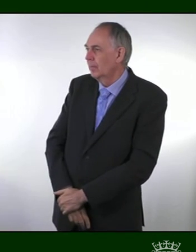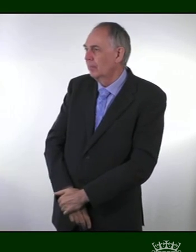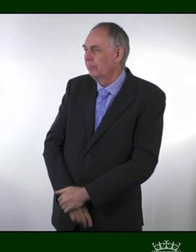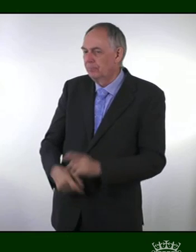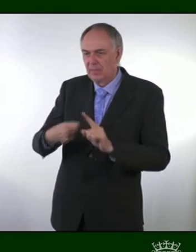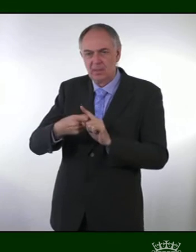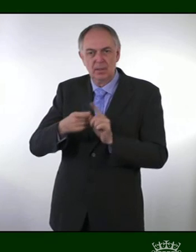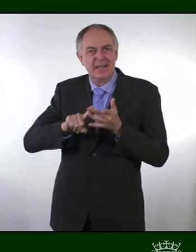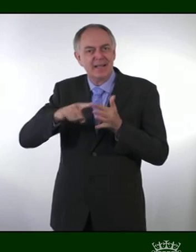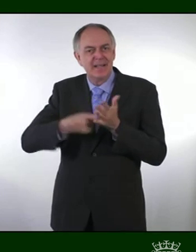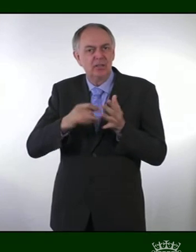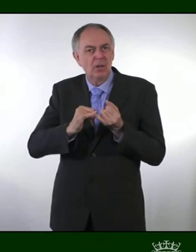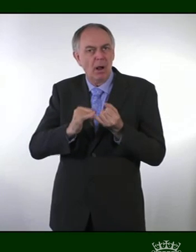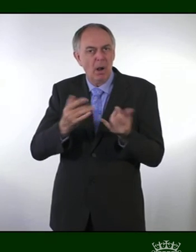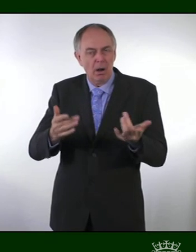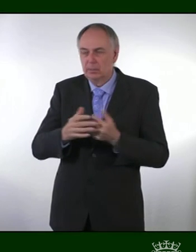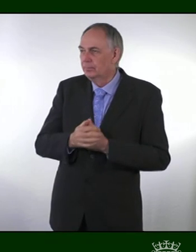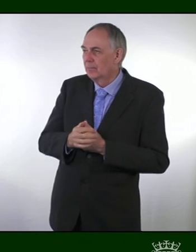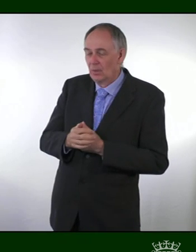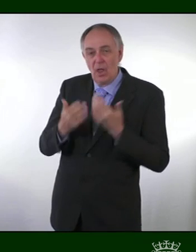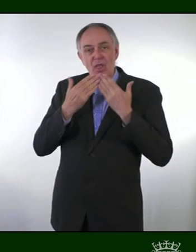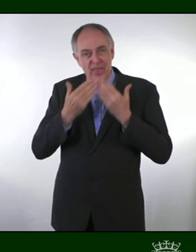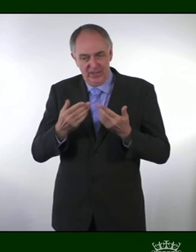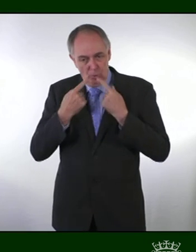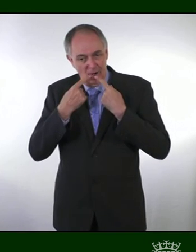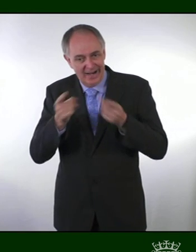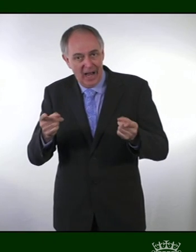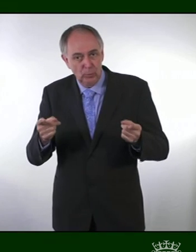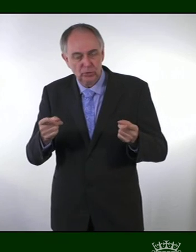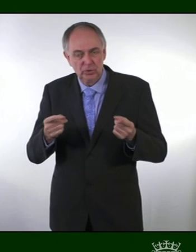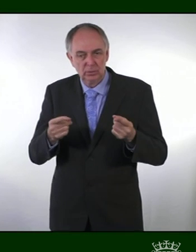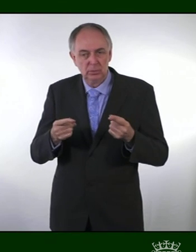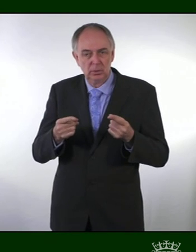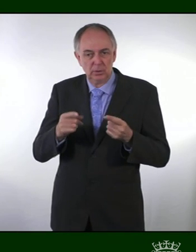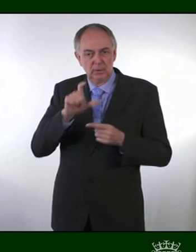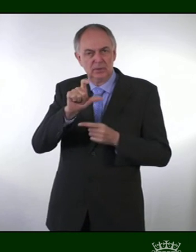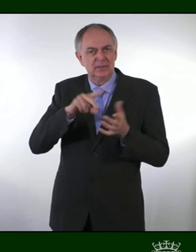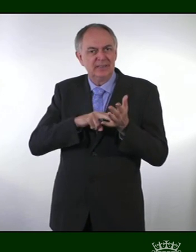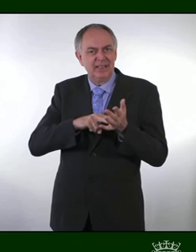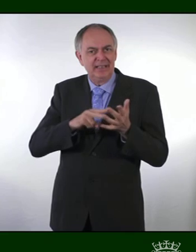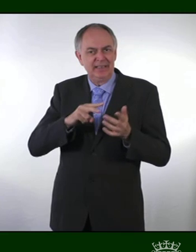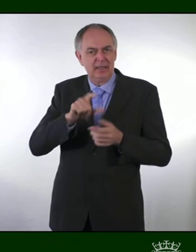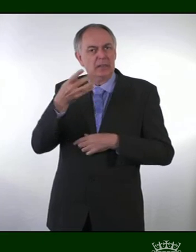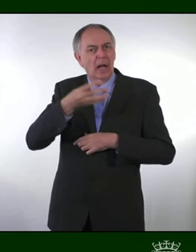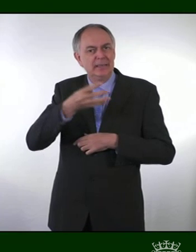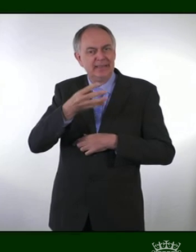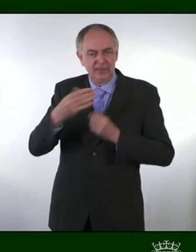Can I start by welcoming the announcement of a major breakthrough in the treatment of coronavirus by UK scientists?